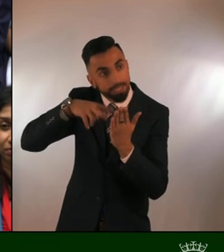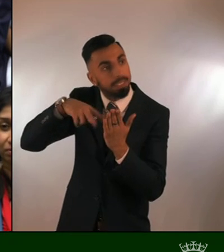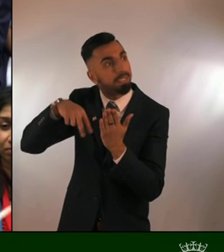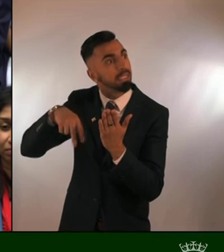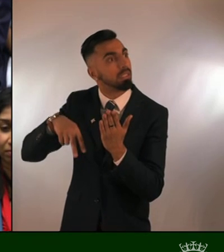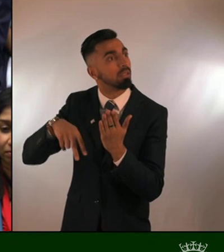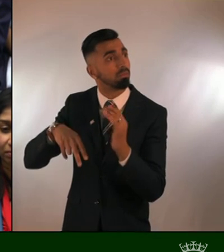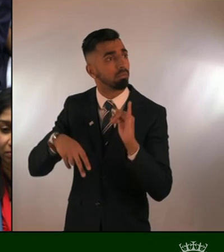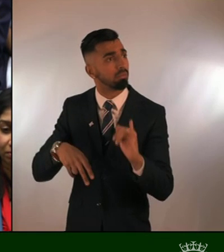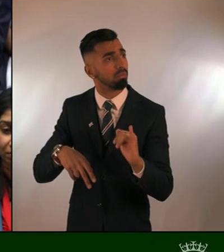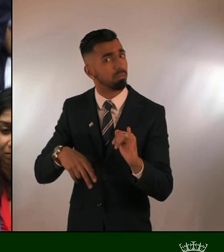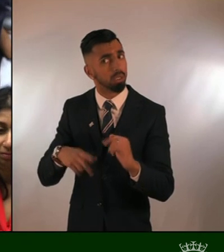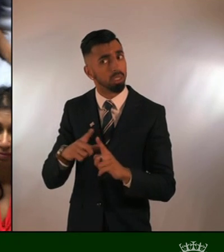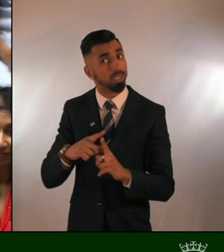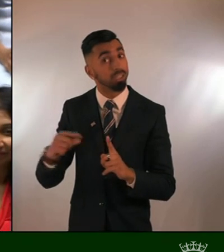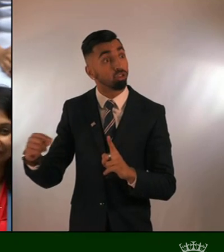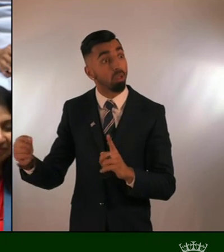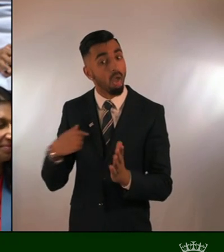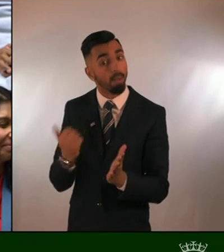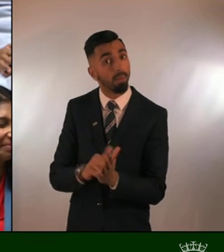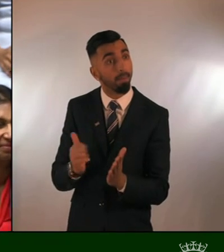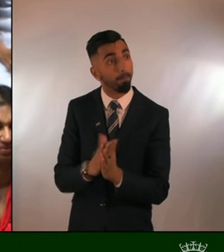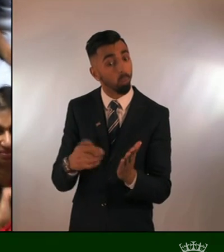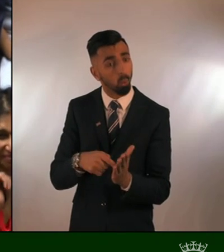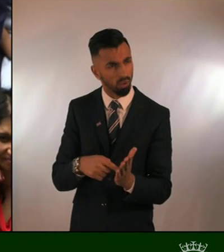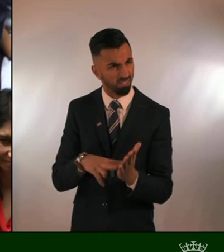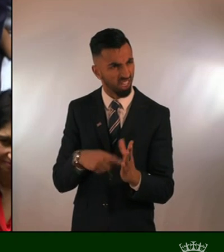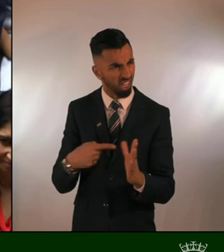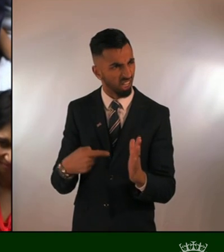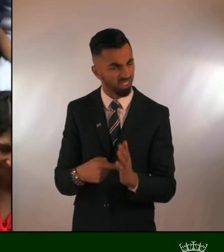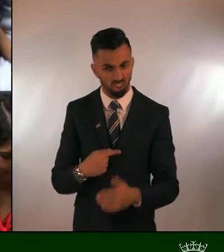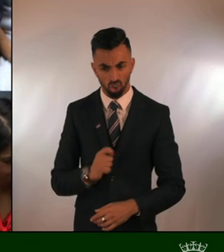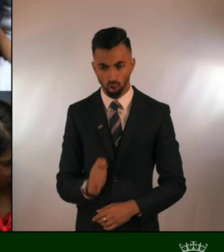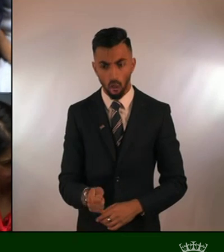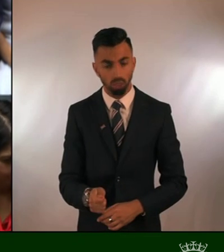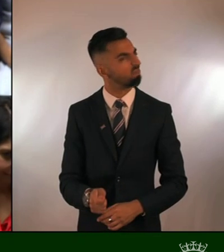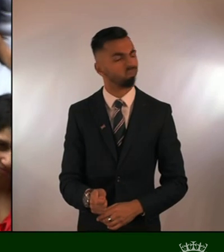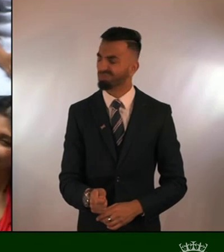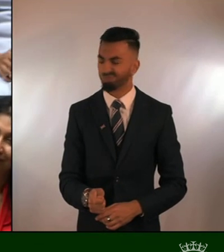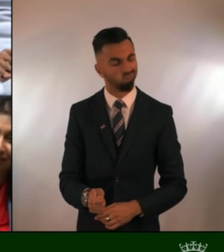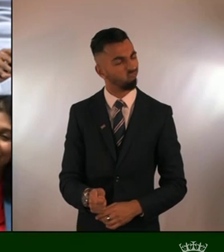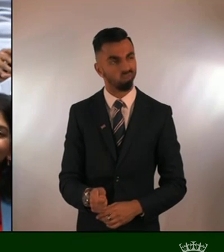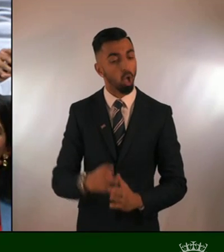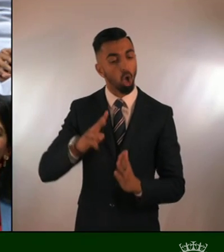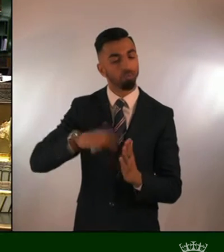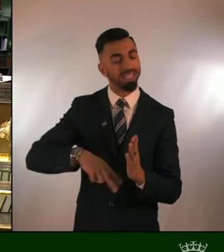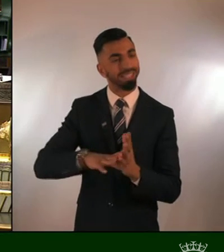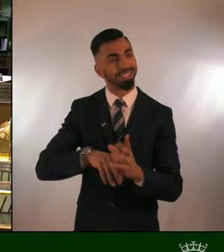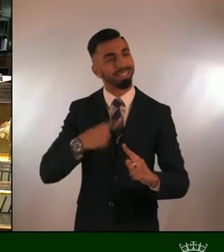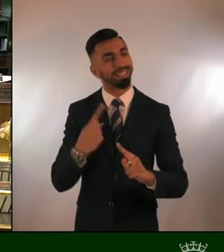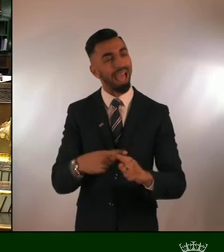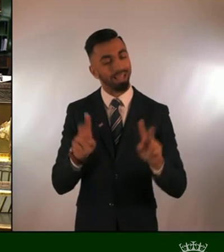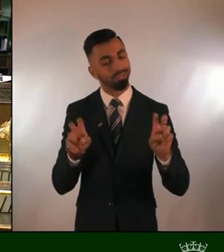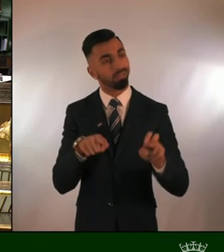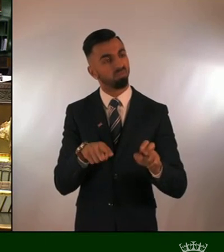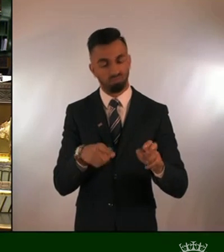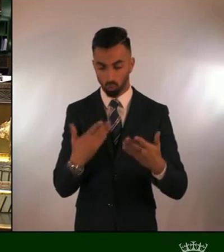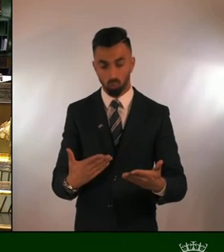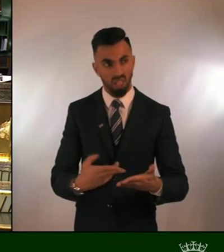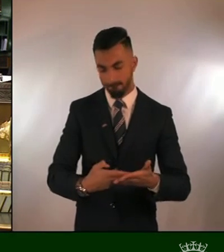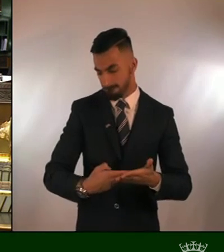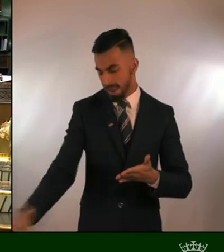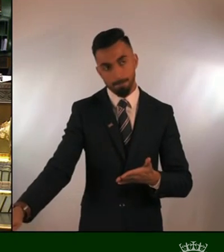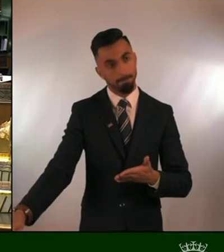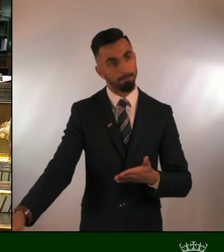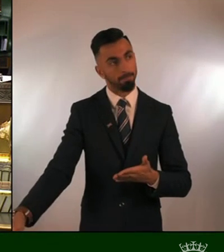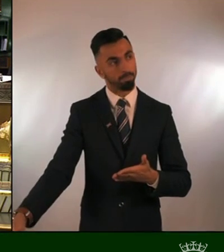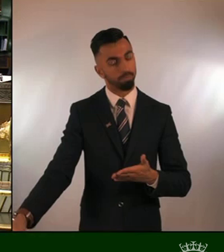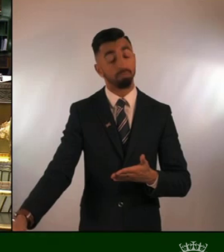That cannot be right. So today I am abolishing the reading tax.